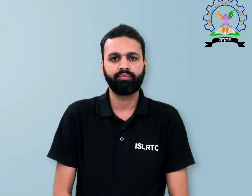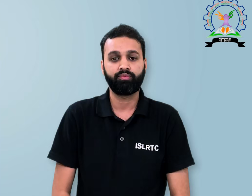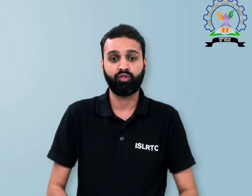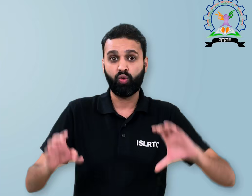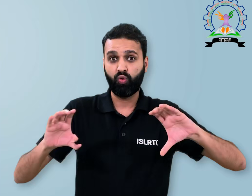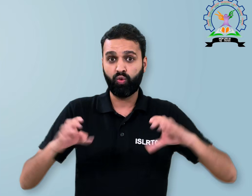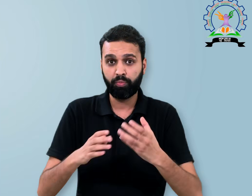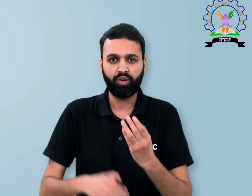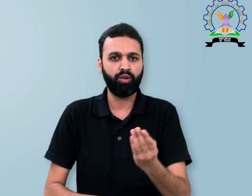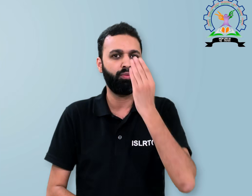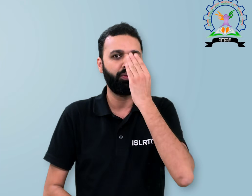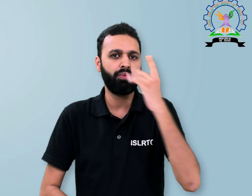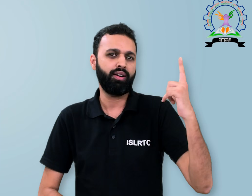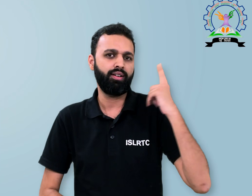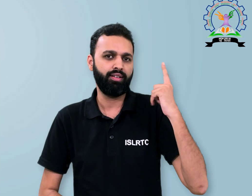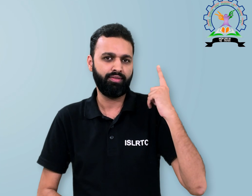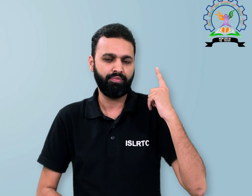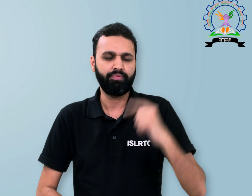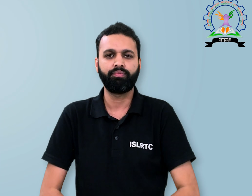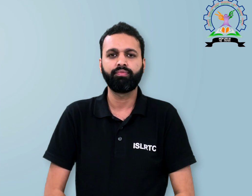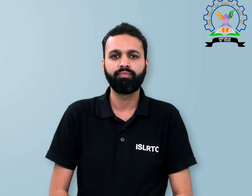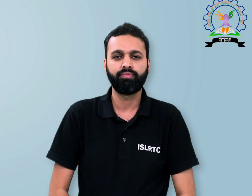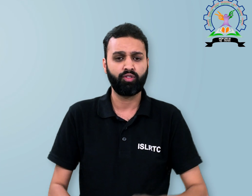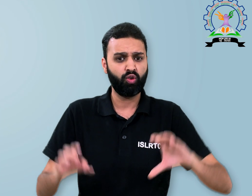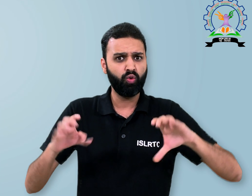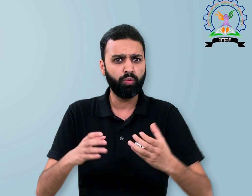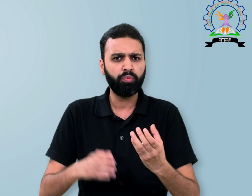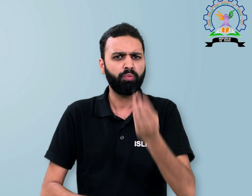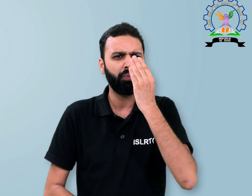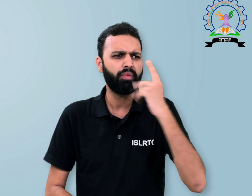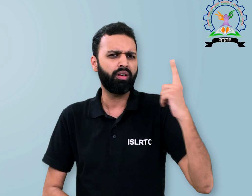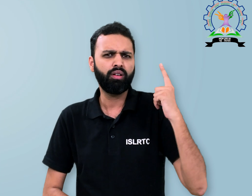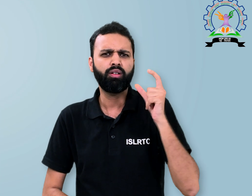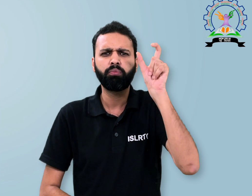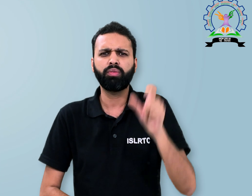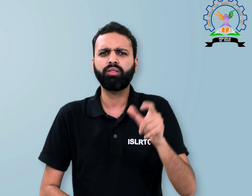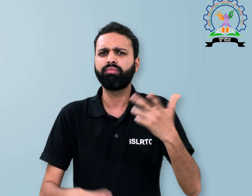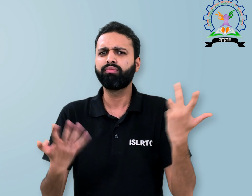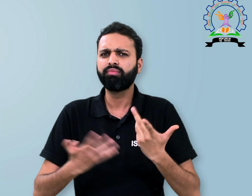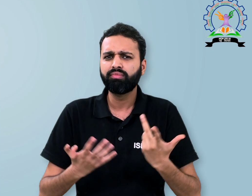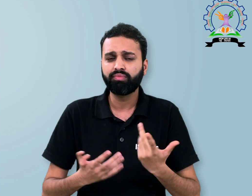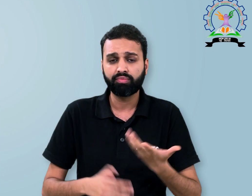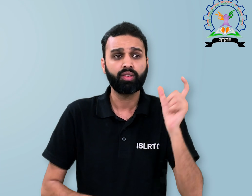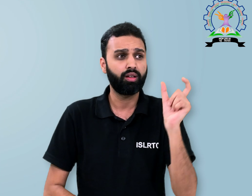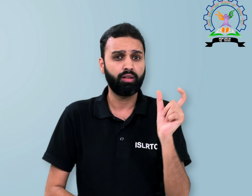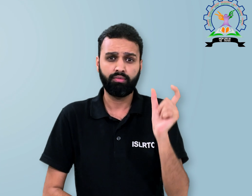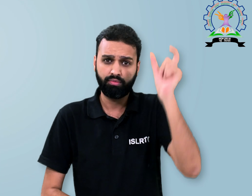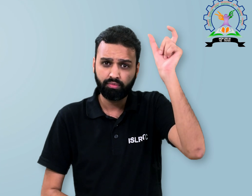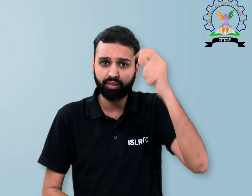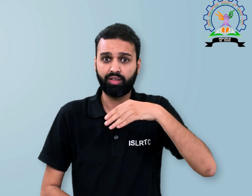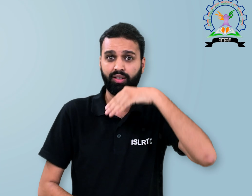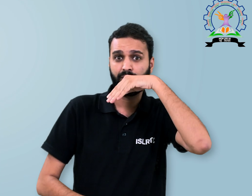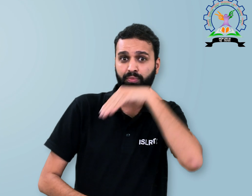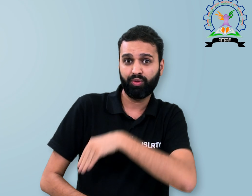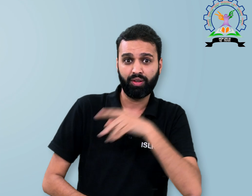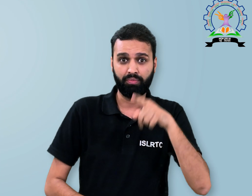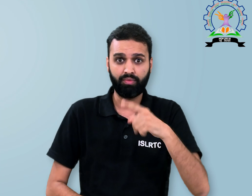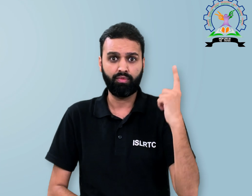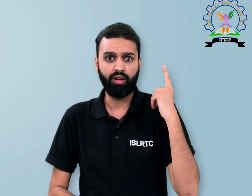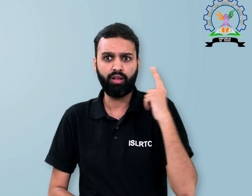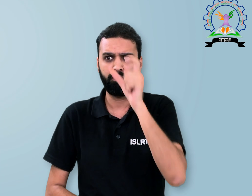Khalifas / Caliph A Khalifa or Caliph is the the Muslim Leader after the Prophet.